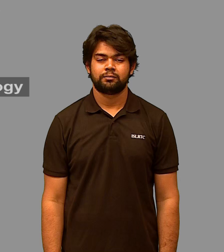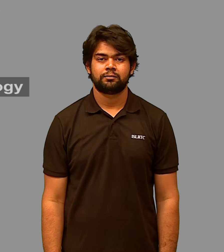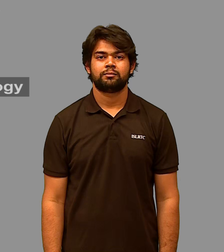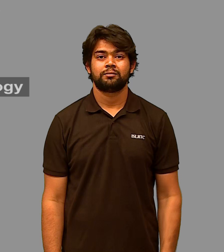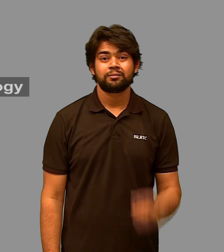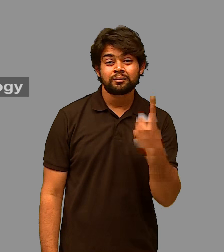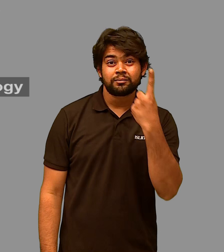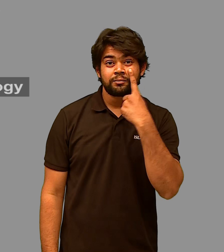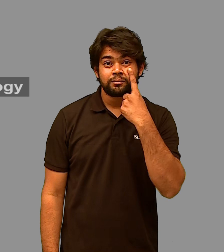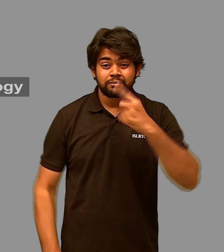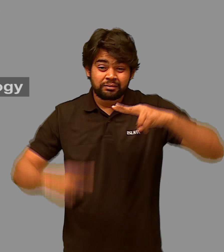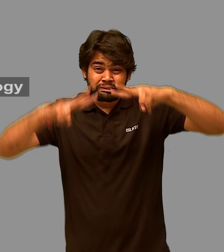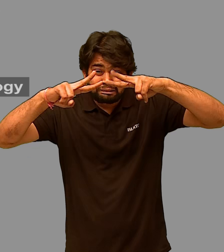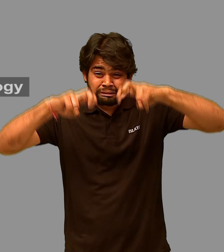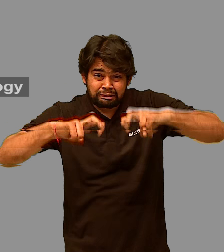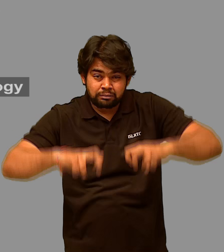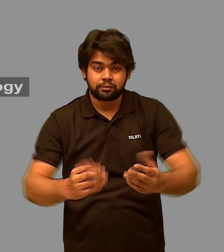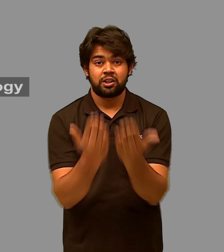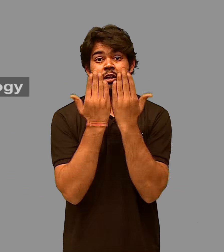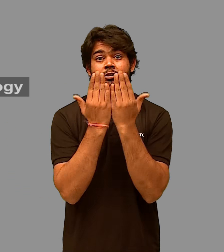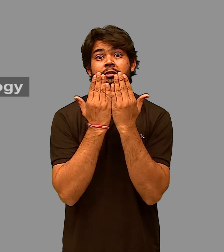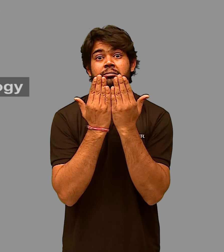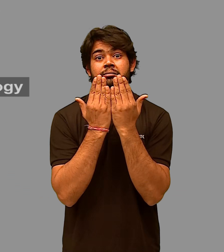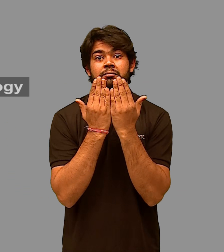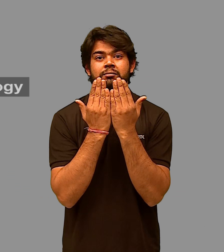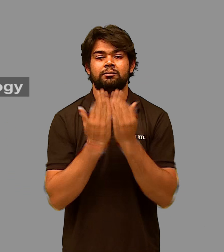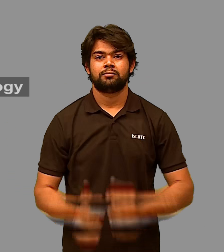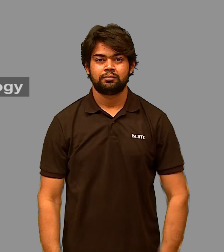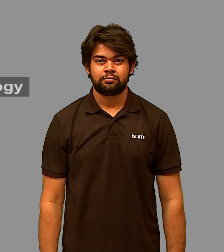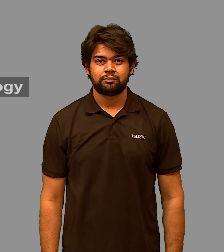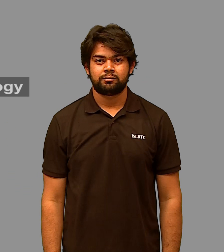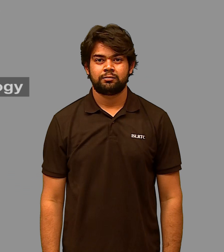Ophthalmology